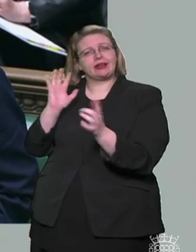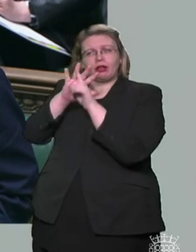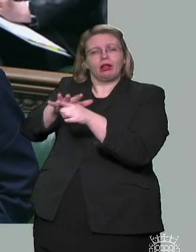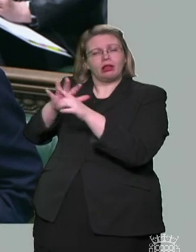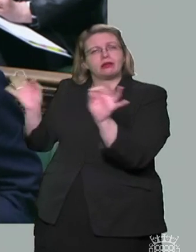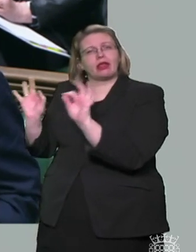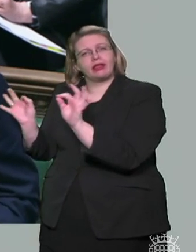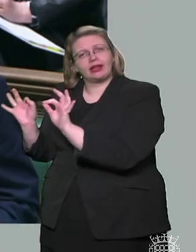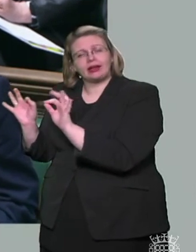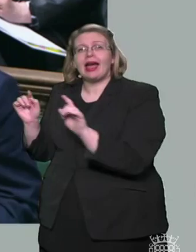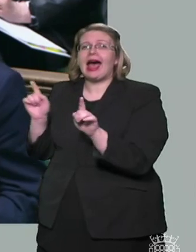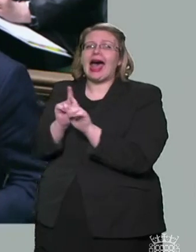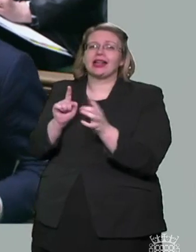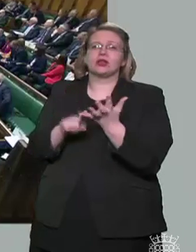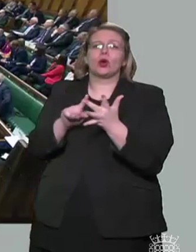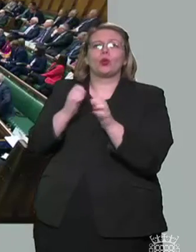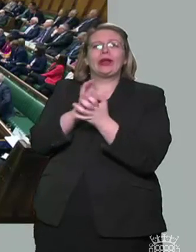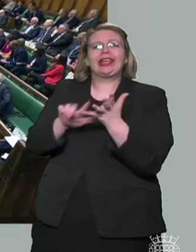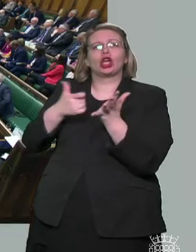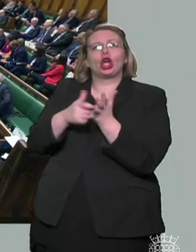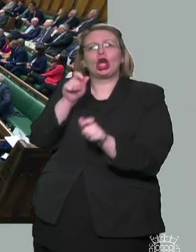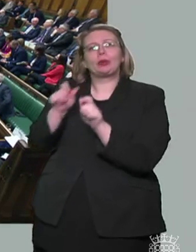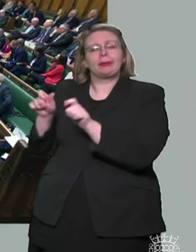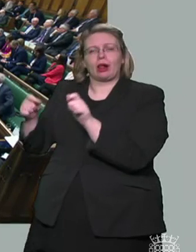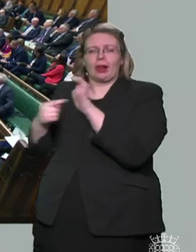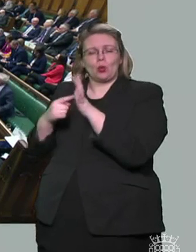We will continue to do that.